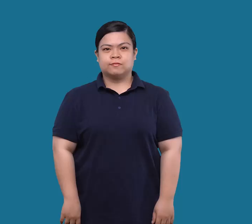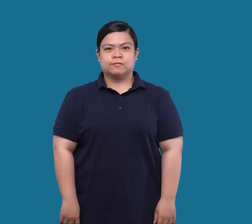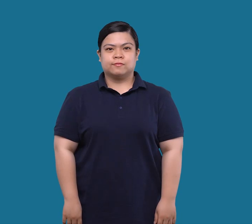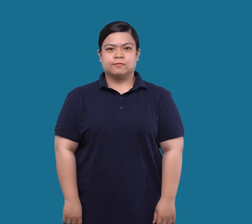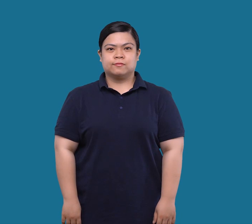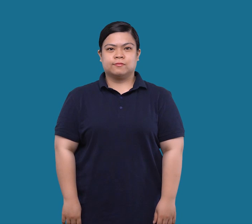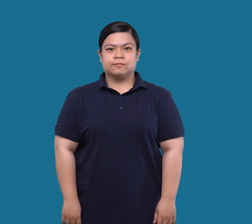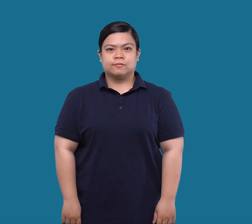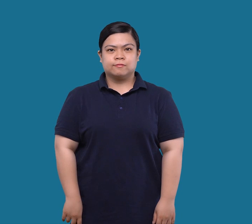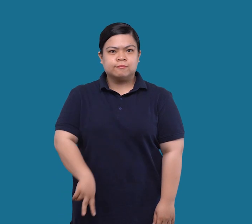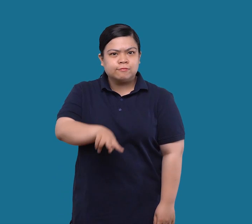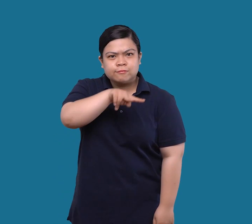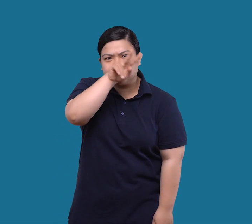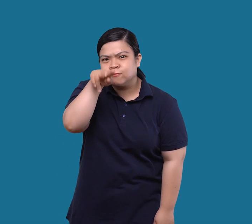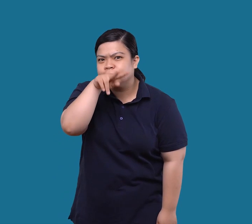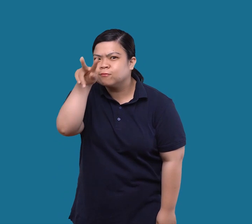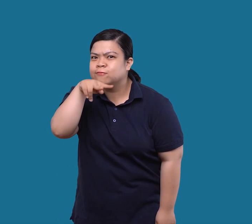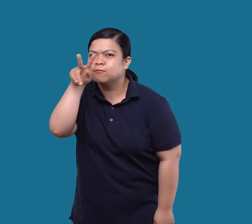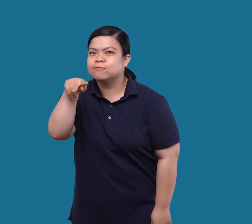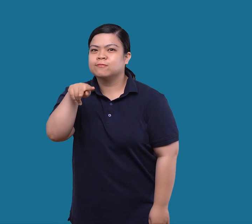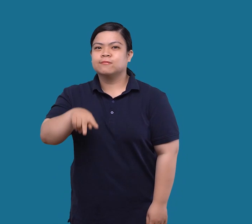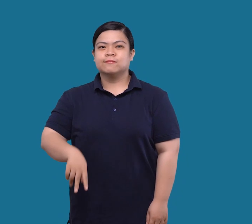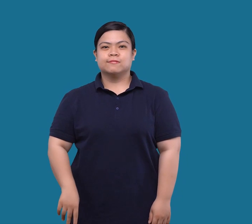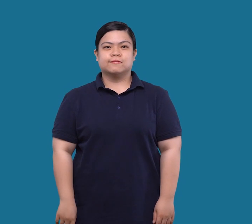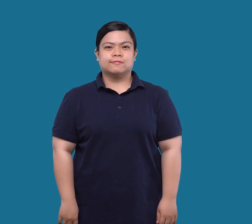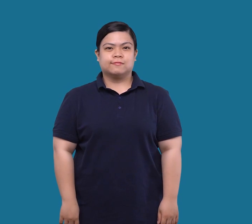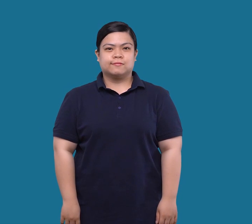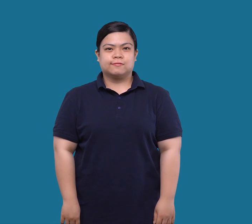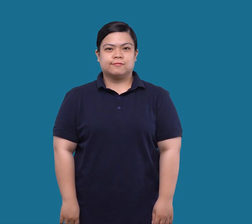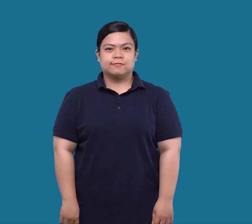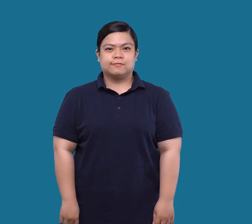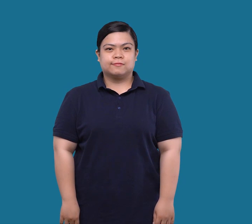quan sát